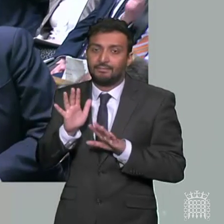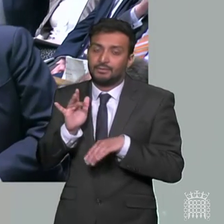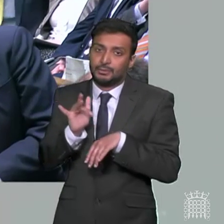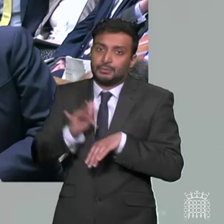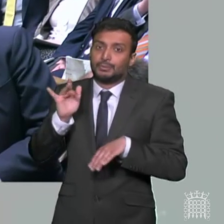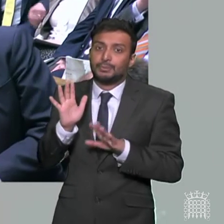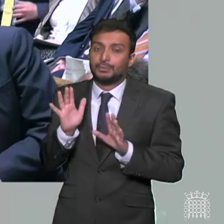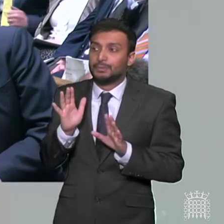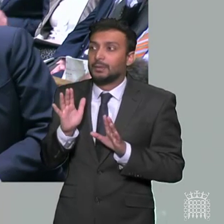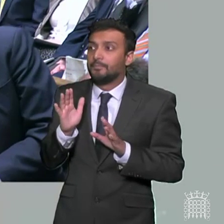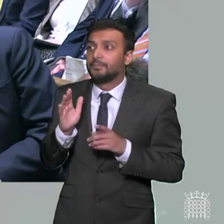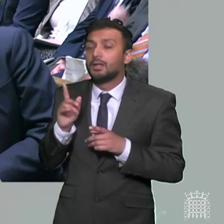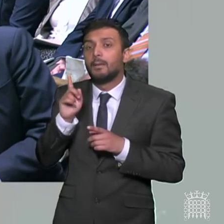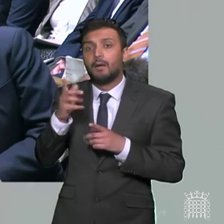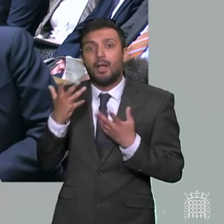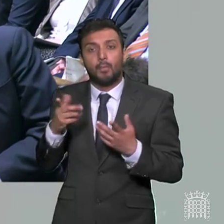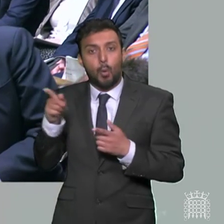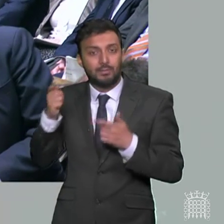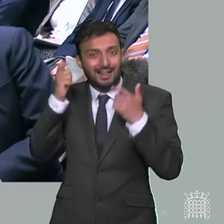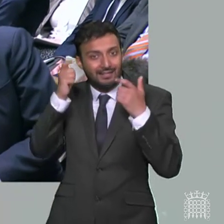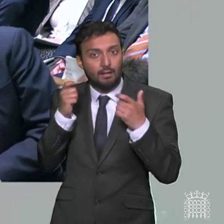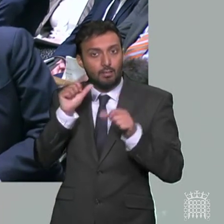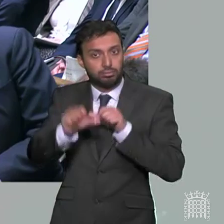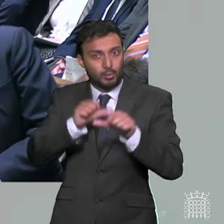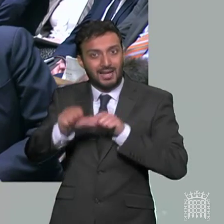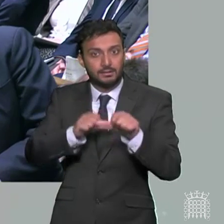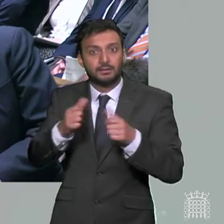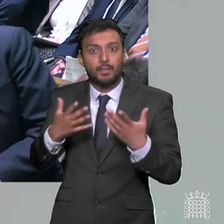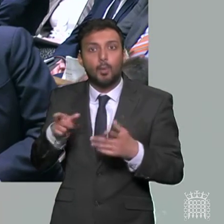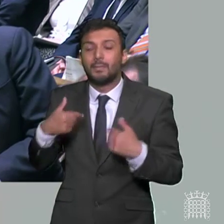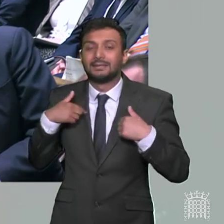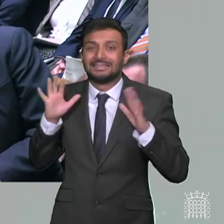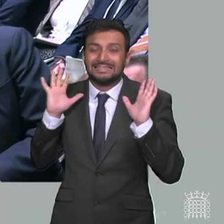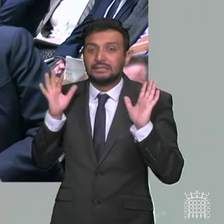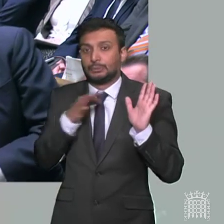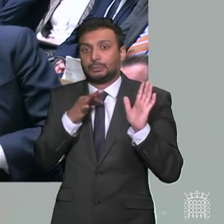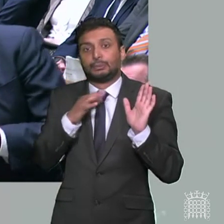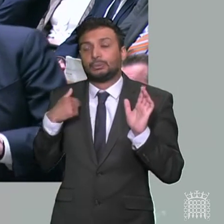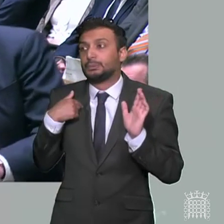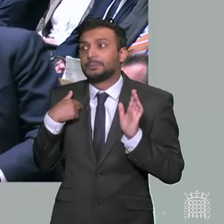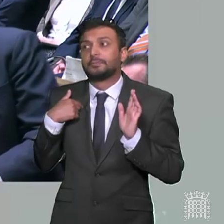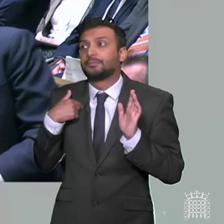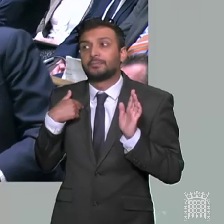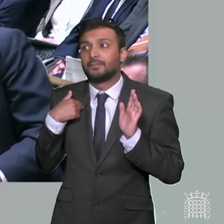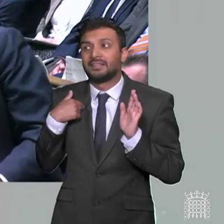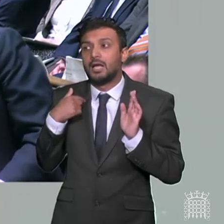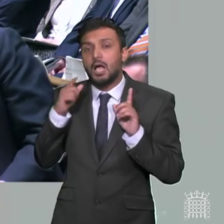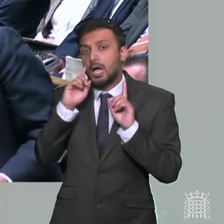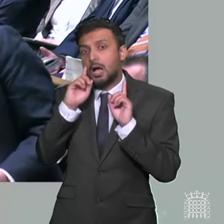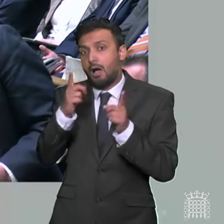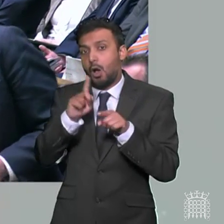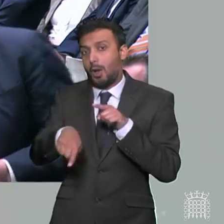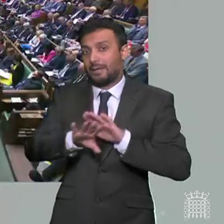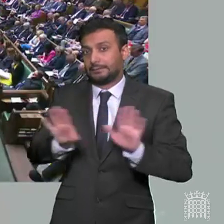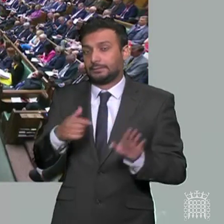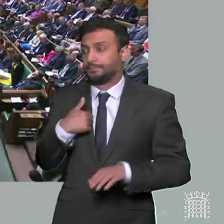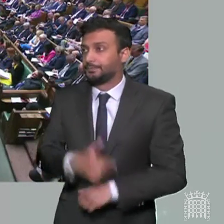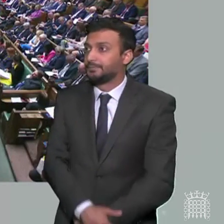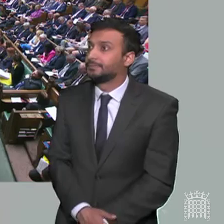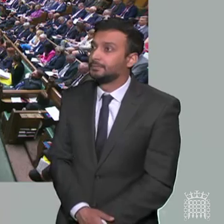Given the legal proceedings that are currently going on, I do not think it would be right to comment any further.